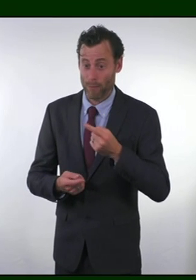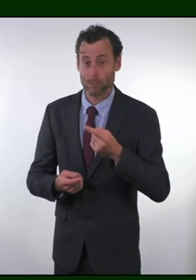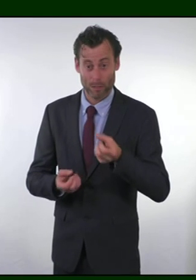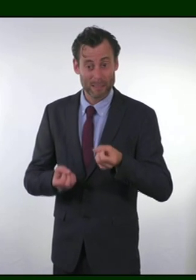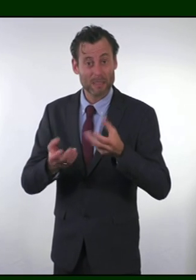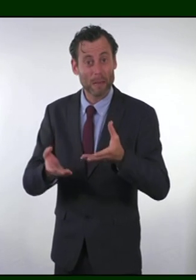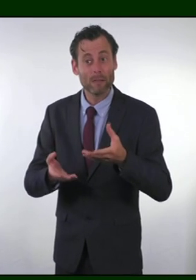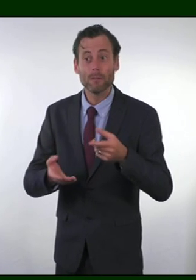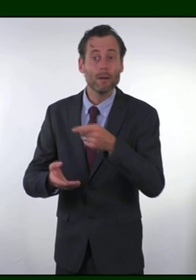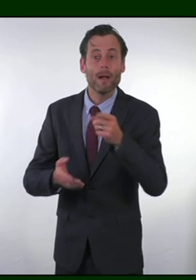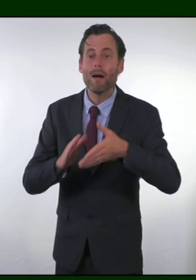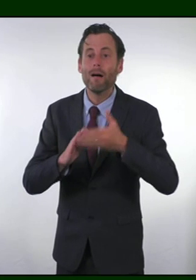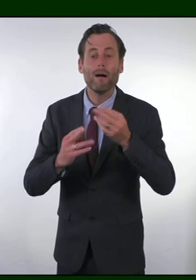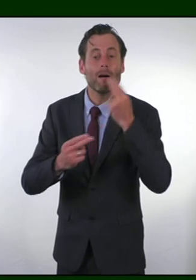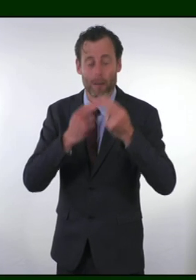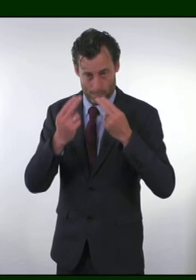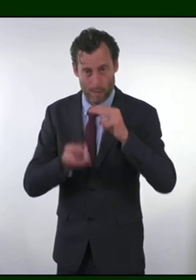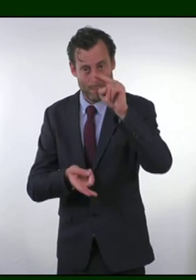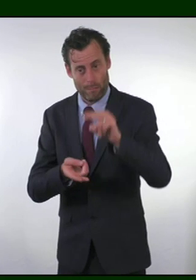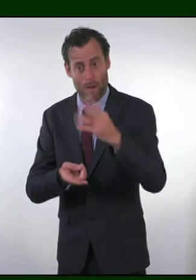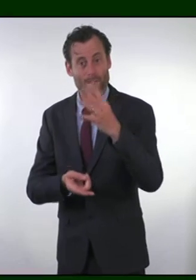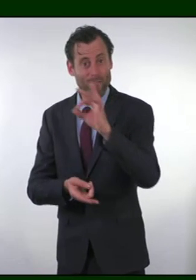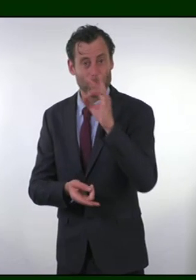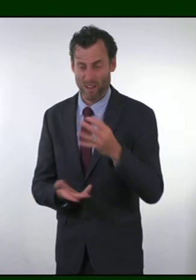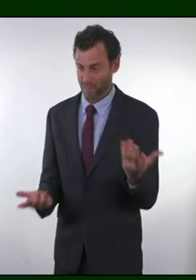That is probably the best thing we can do for seasonal businesses.